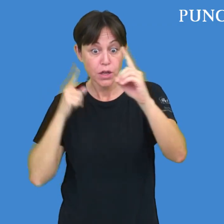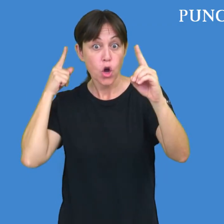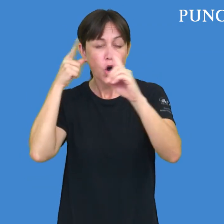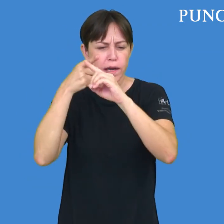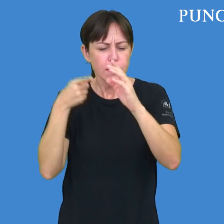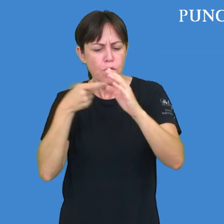objetivo